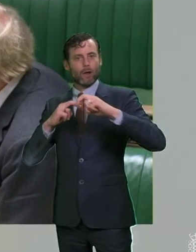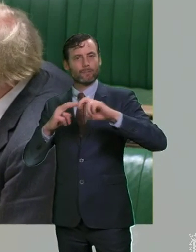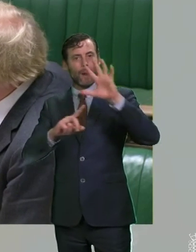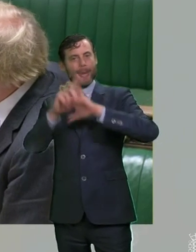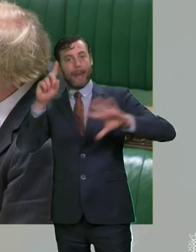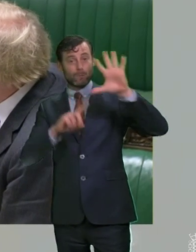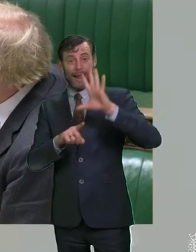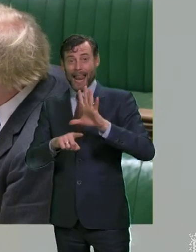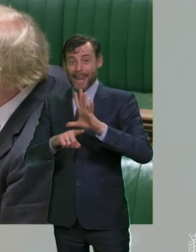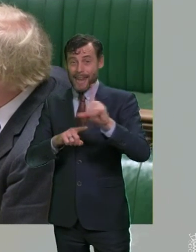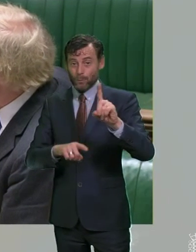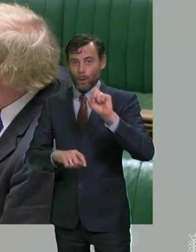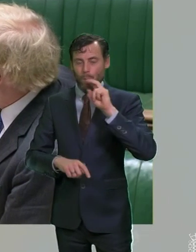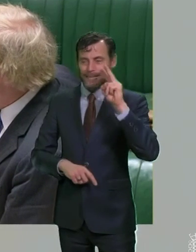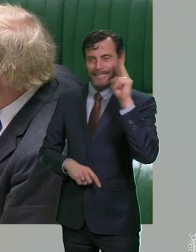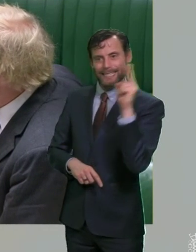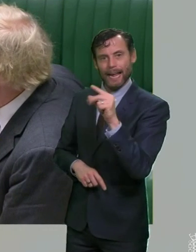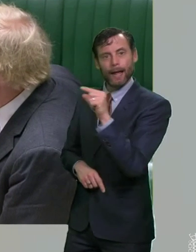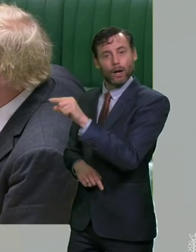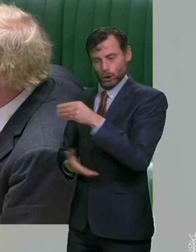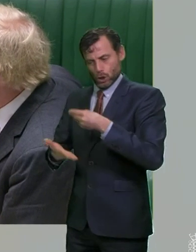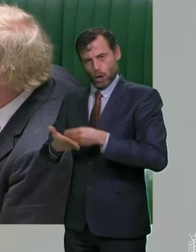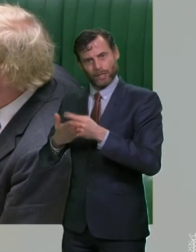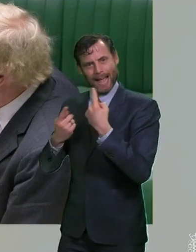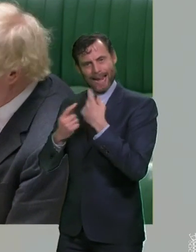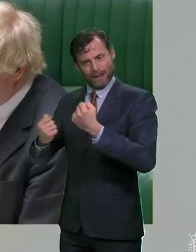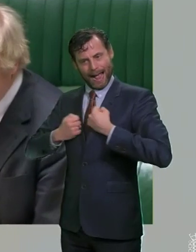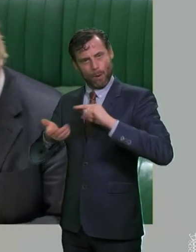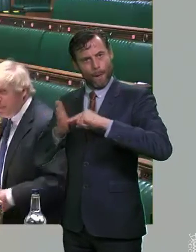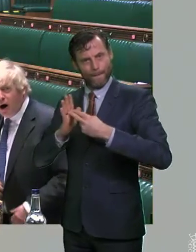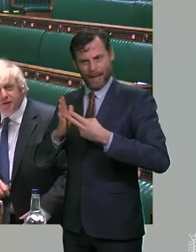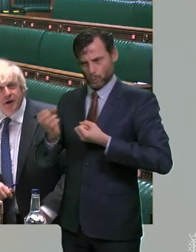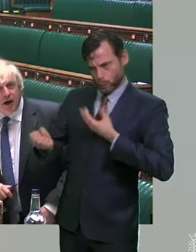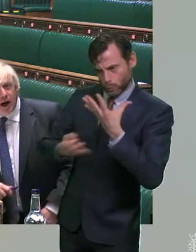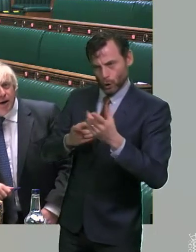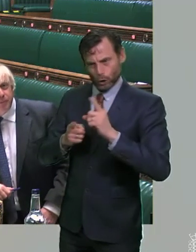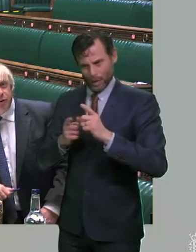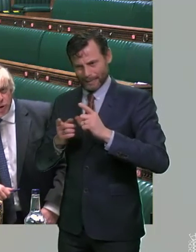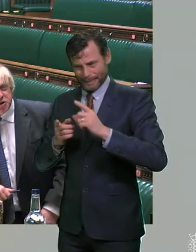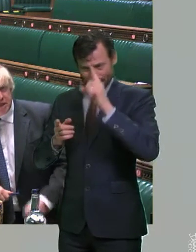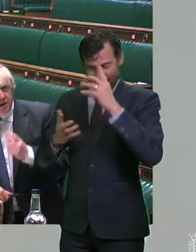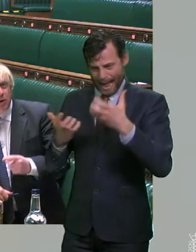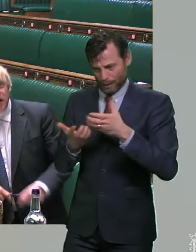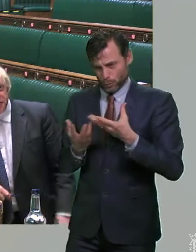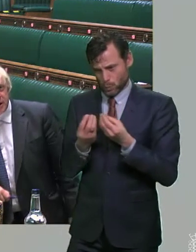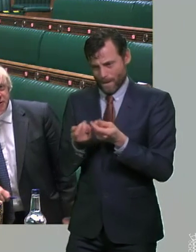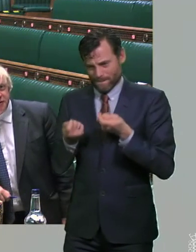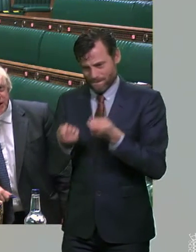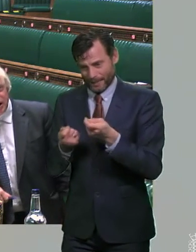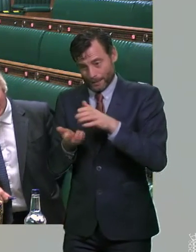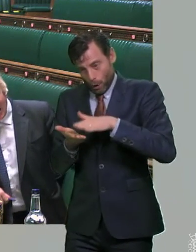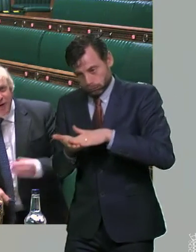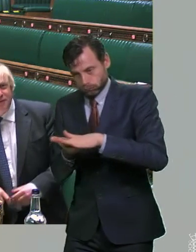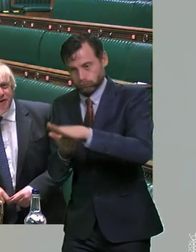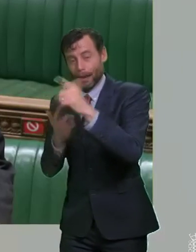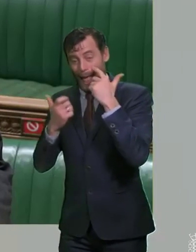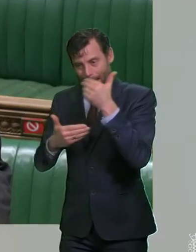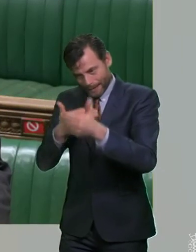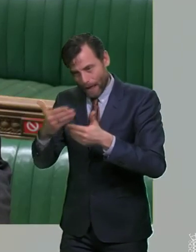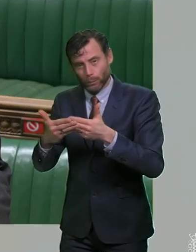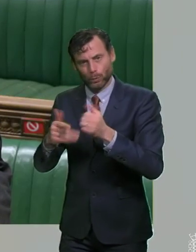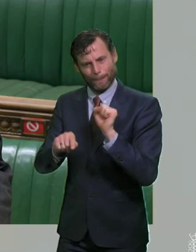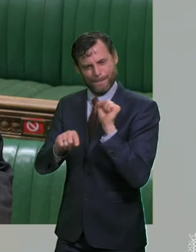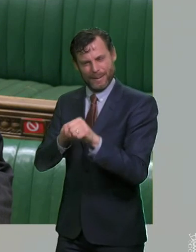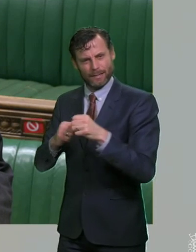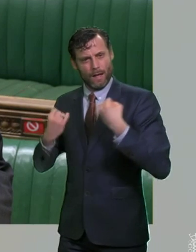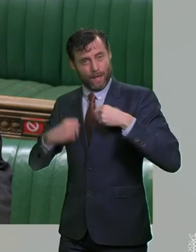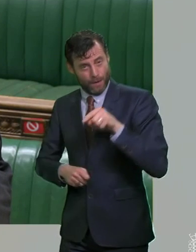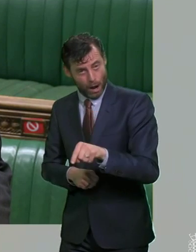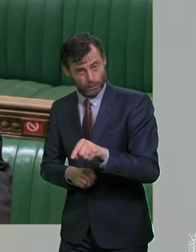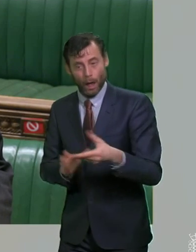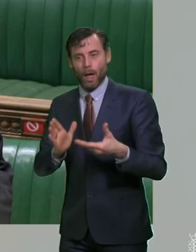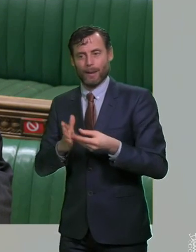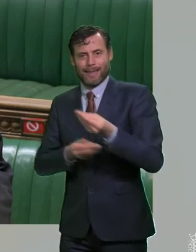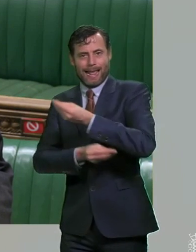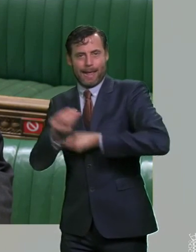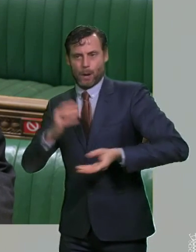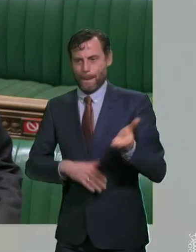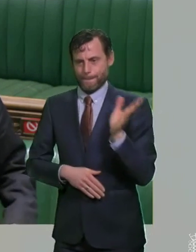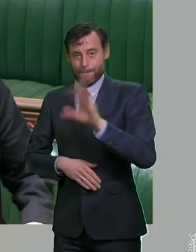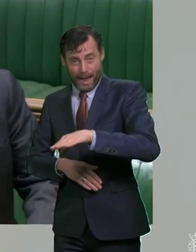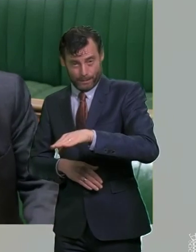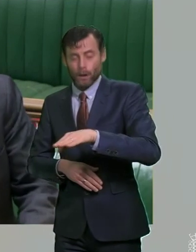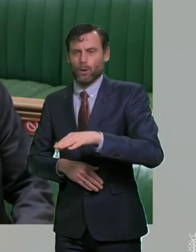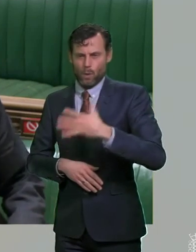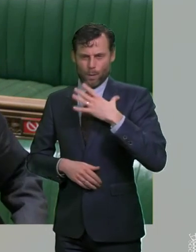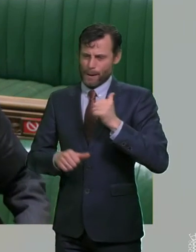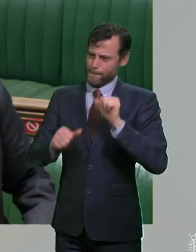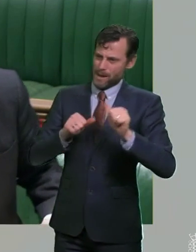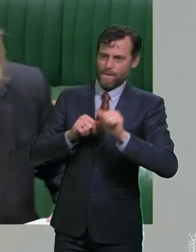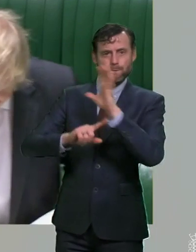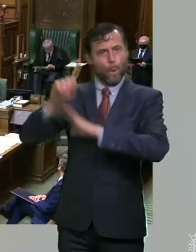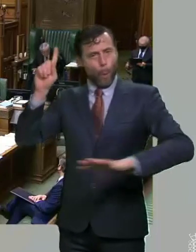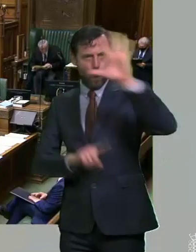Next week, the whole House will hear even more about what we propose to do to steer a path, cautiously but irreversibly, out of this pandemic, allow this economy to recover, and build back better across the whole of the United Kingdom.